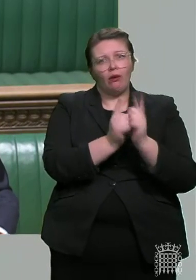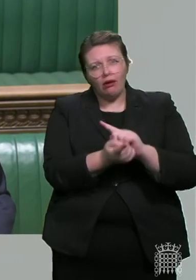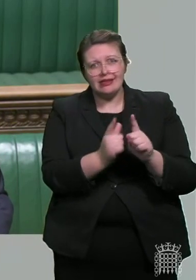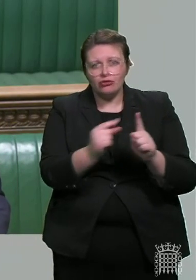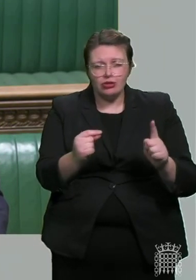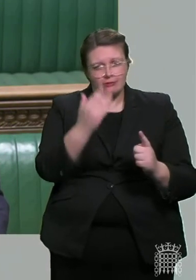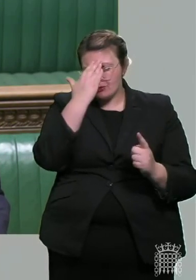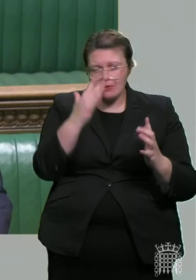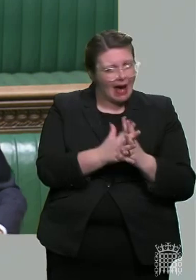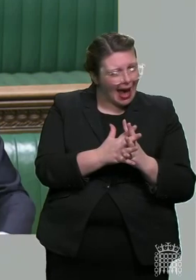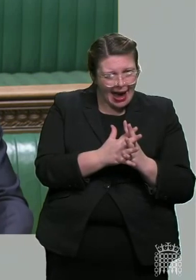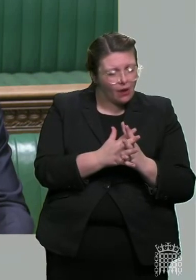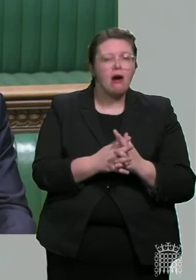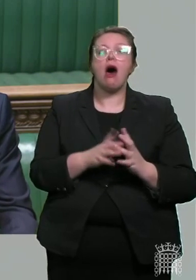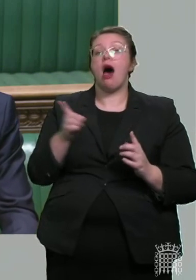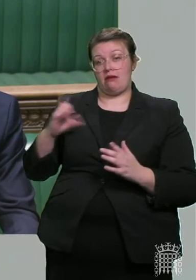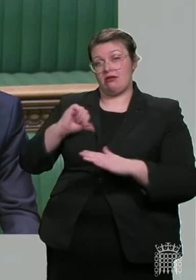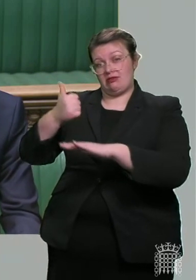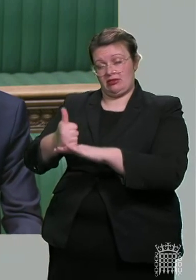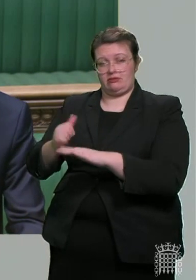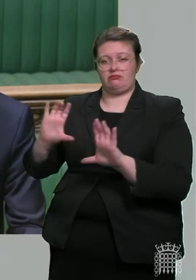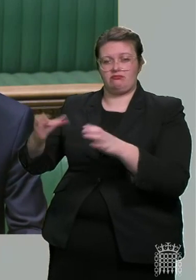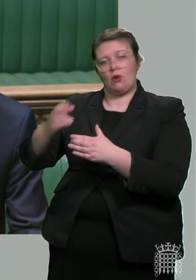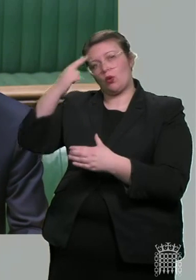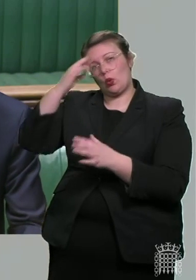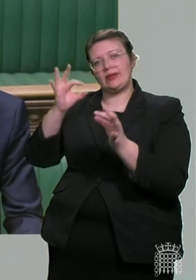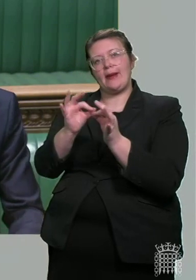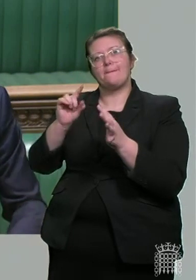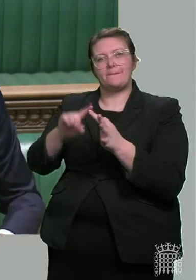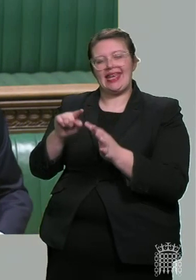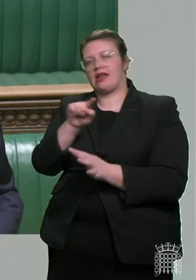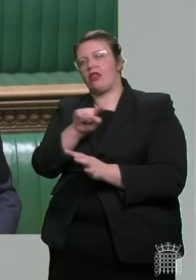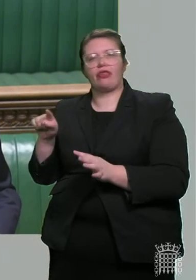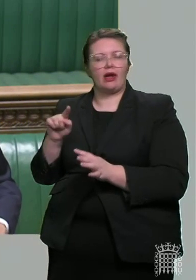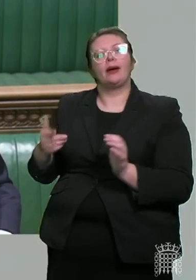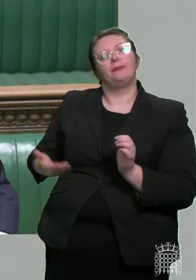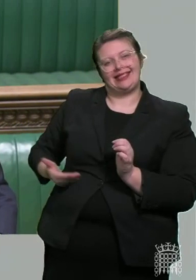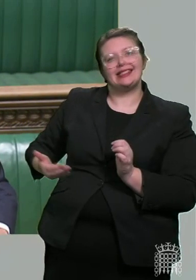Thanks to Be the Business, we have made a good start at supporting these firms.